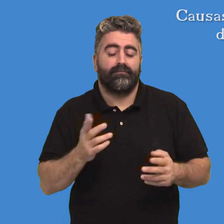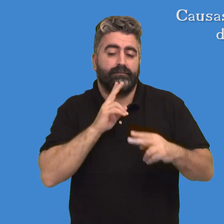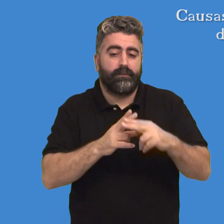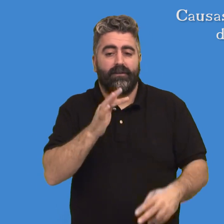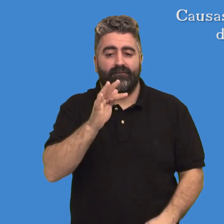nombre